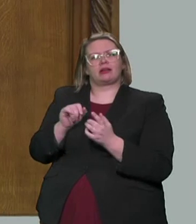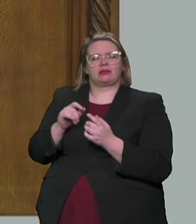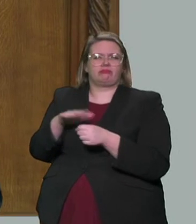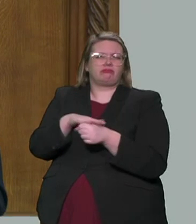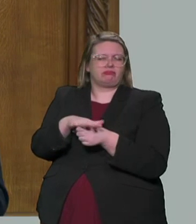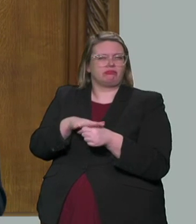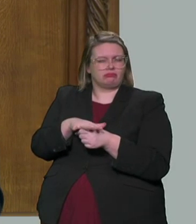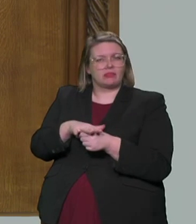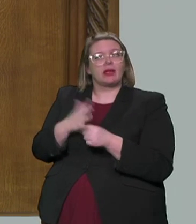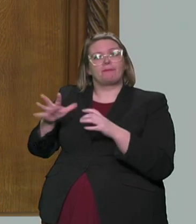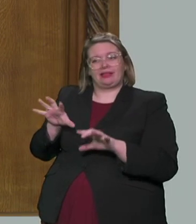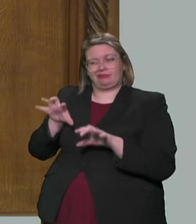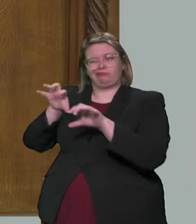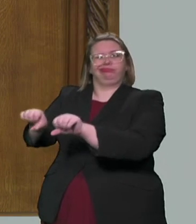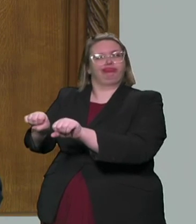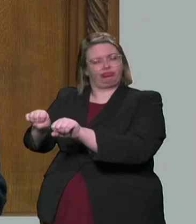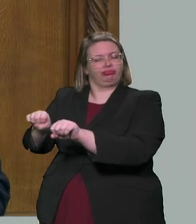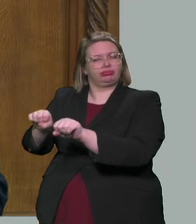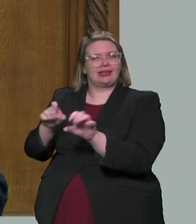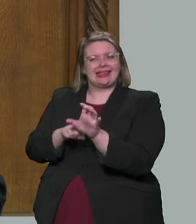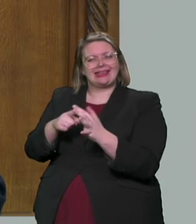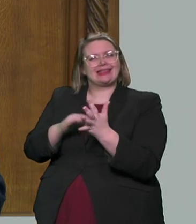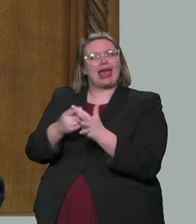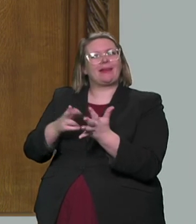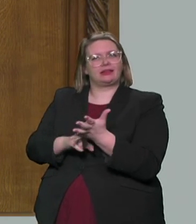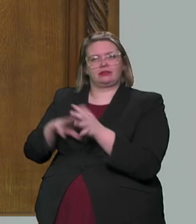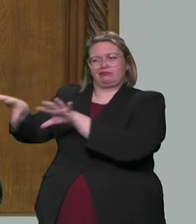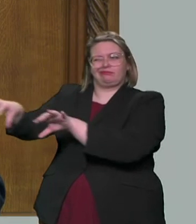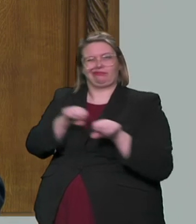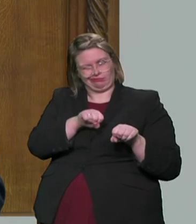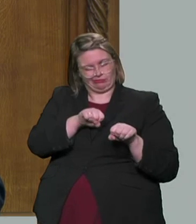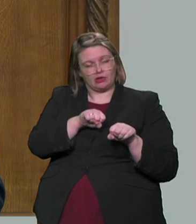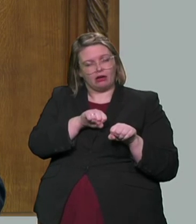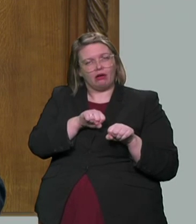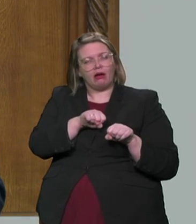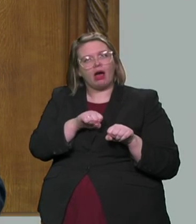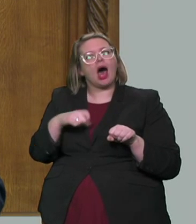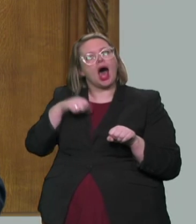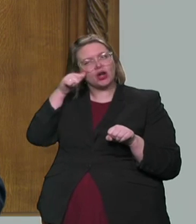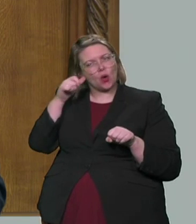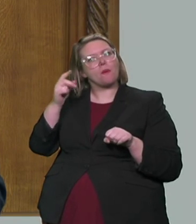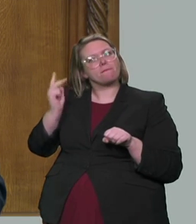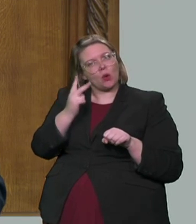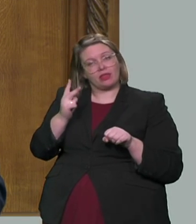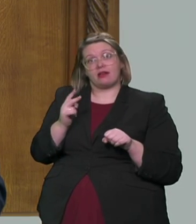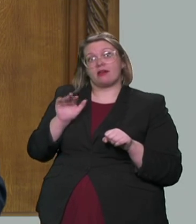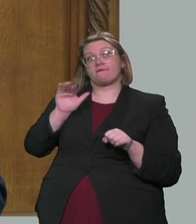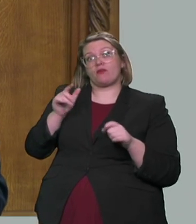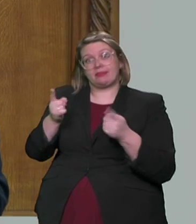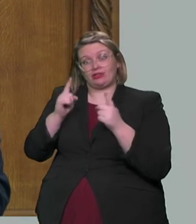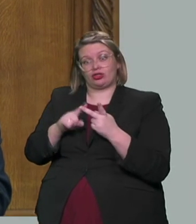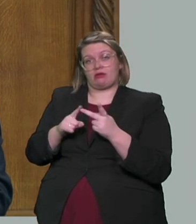Fortunately, the Prime Minister has a former Foreign Secretary sat next to him and another behind him, both of whom served in the last five years.